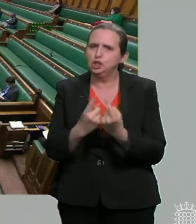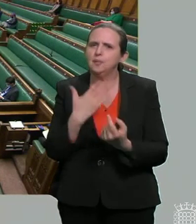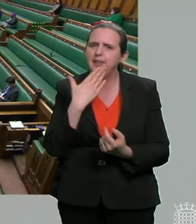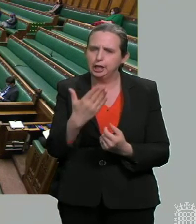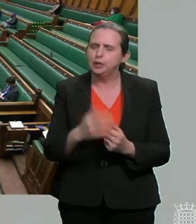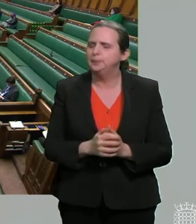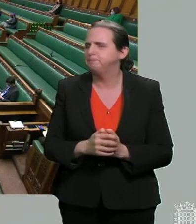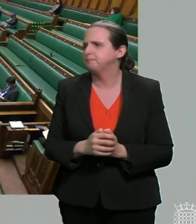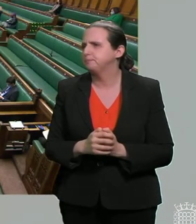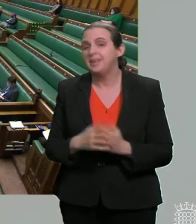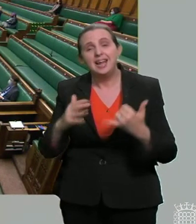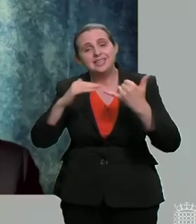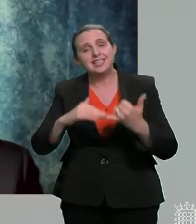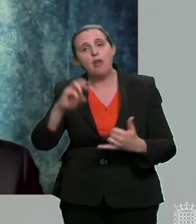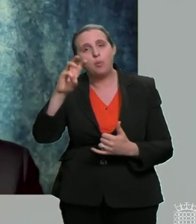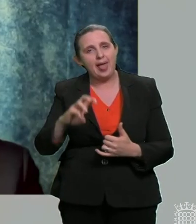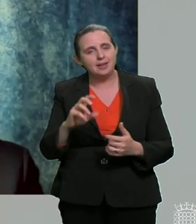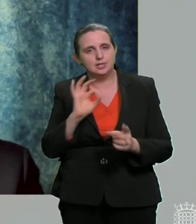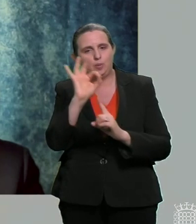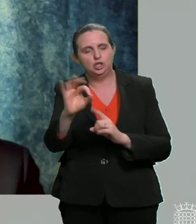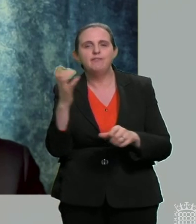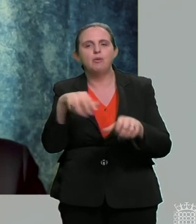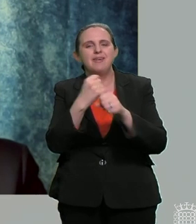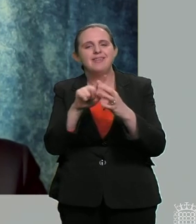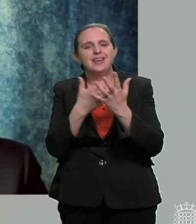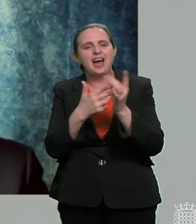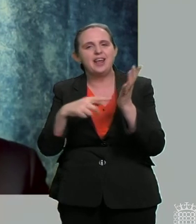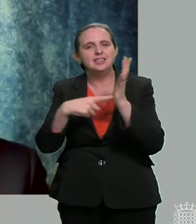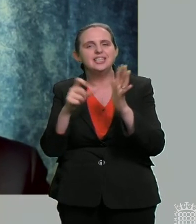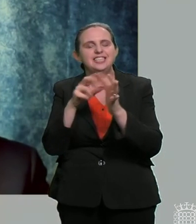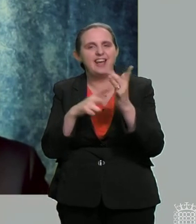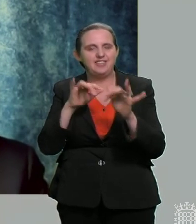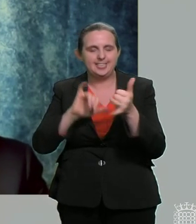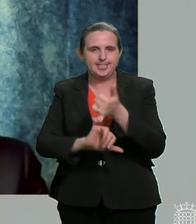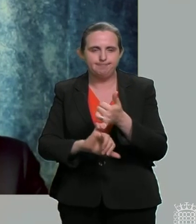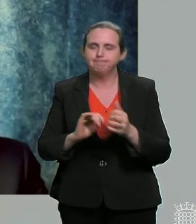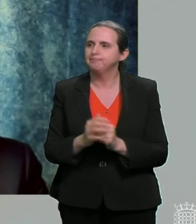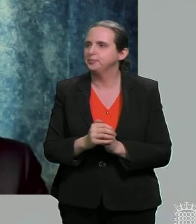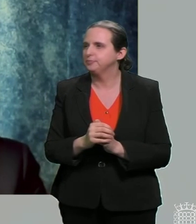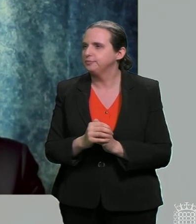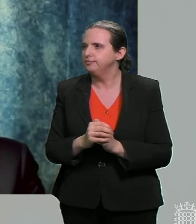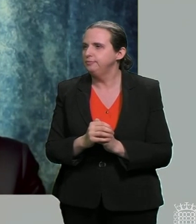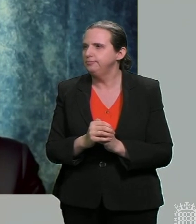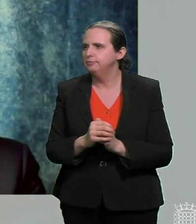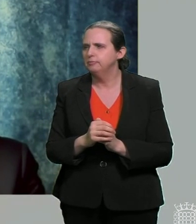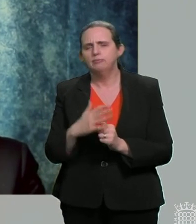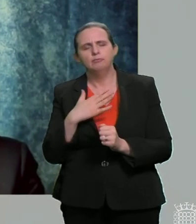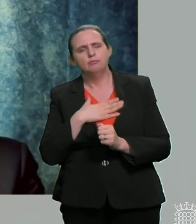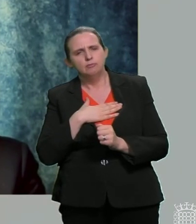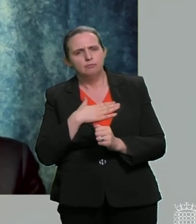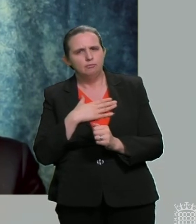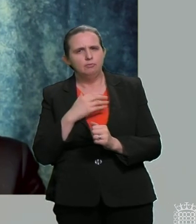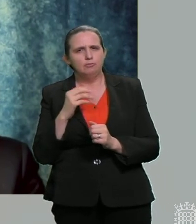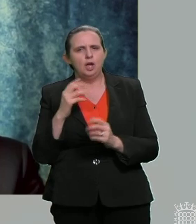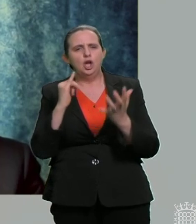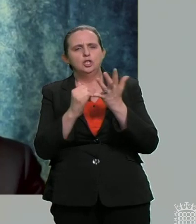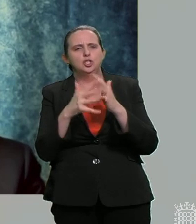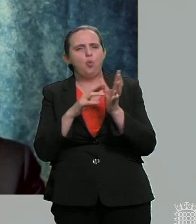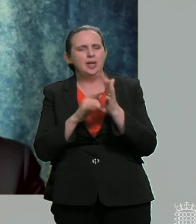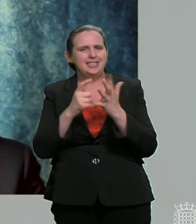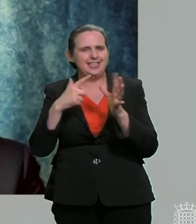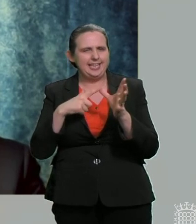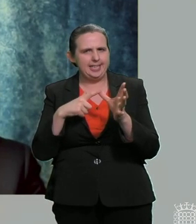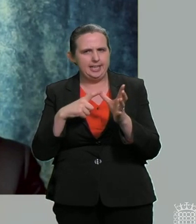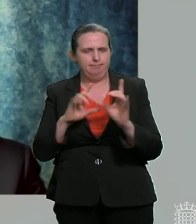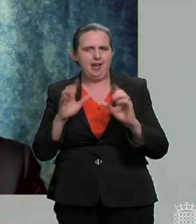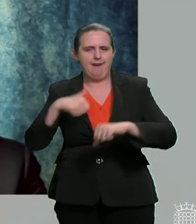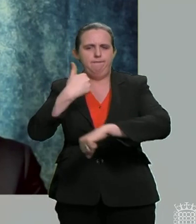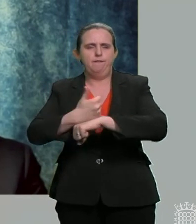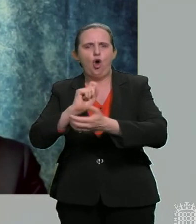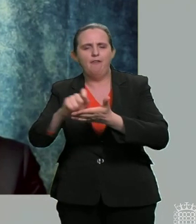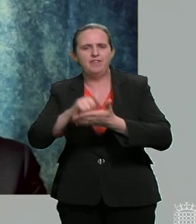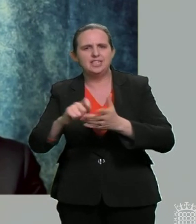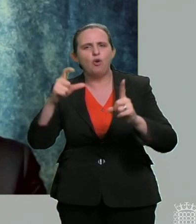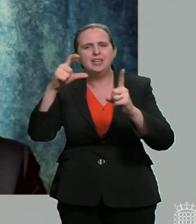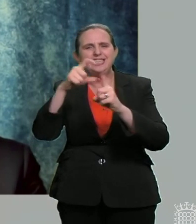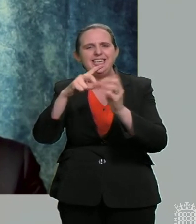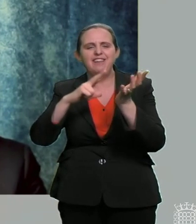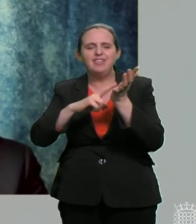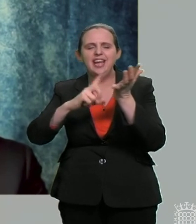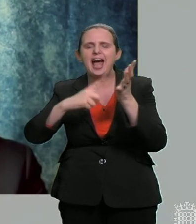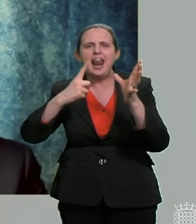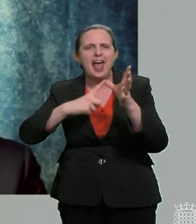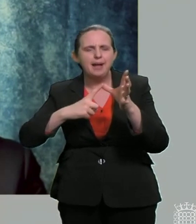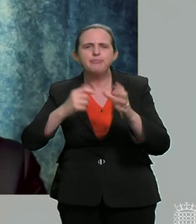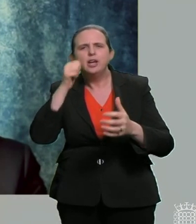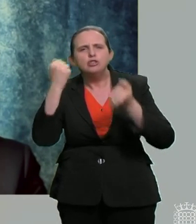At the Driver and Vehicle Licensing Agency in Swansea, there have been 526 cases of coronavirus since last September.